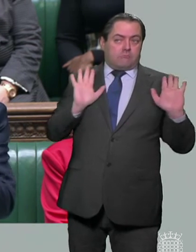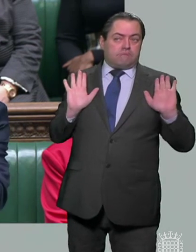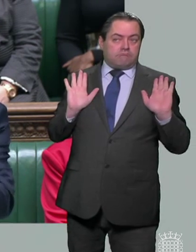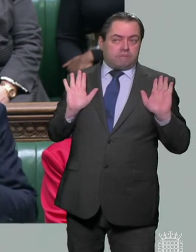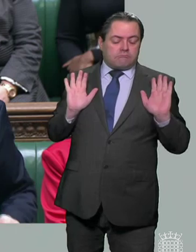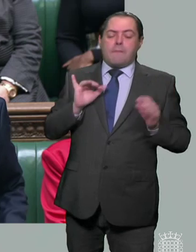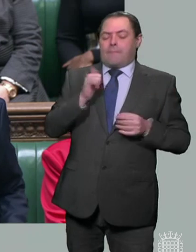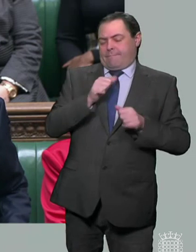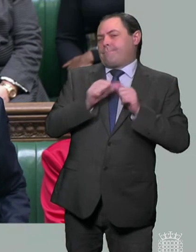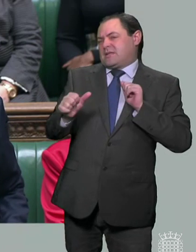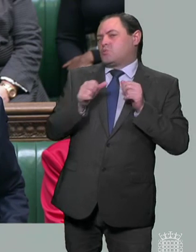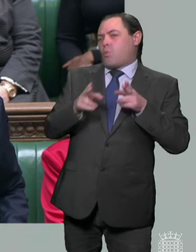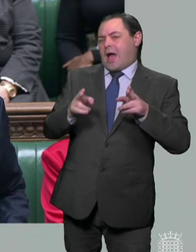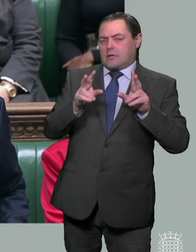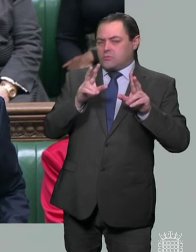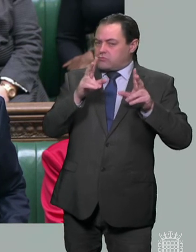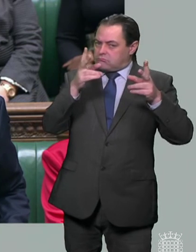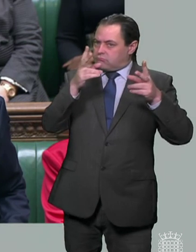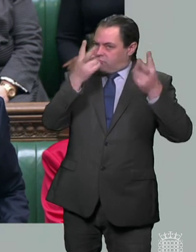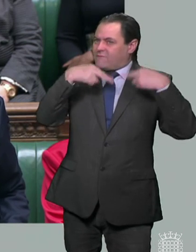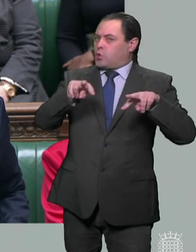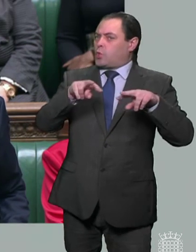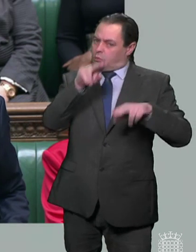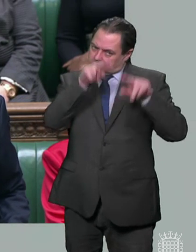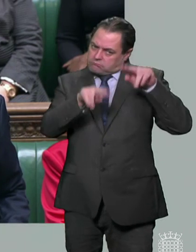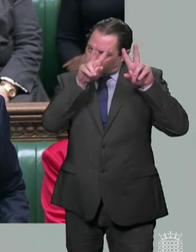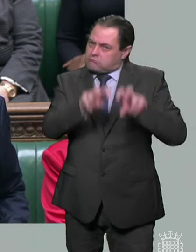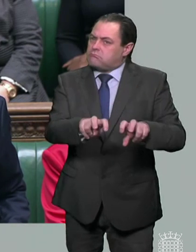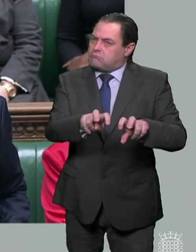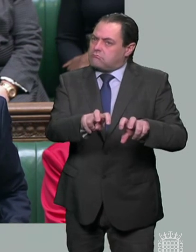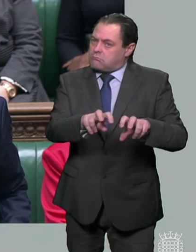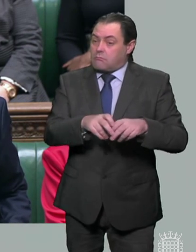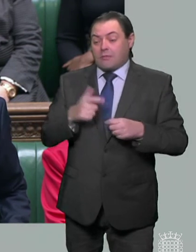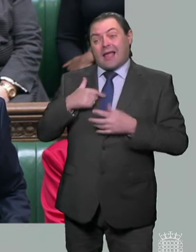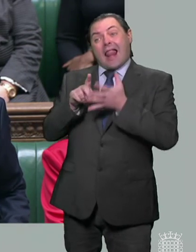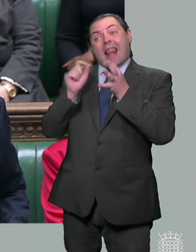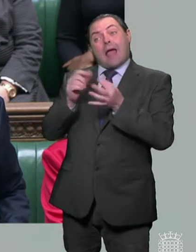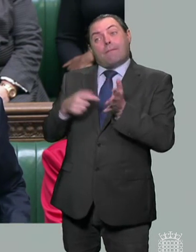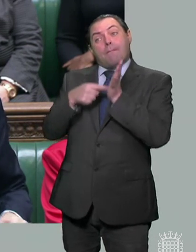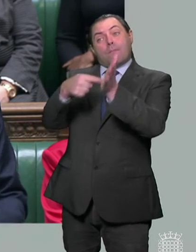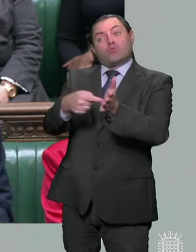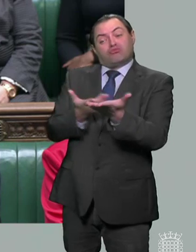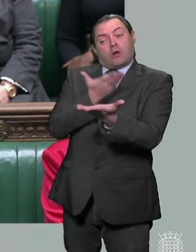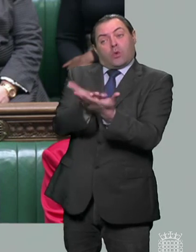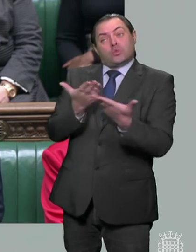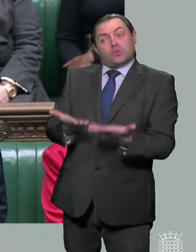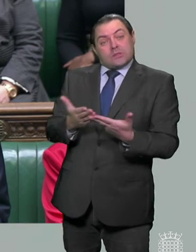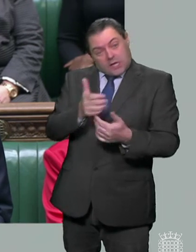If the Prime Minister votes for Labour’s motion this afternoon, that investigation can start.